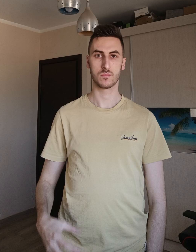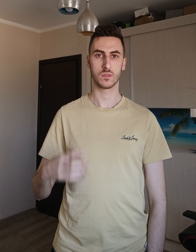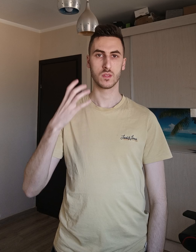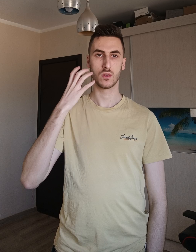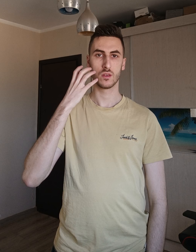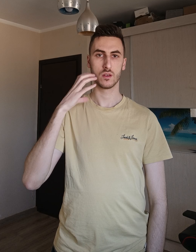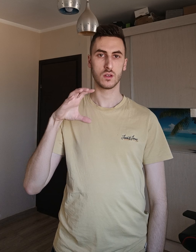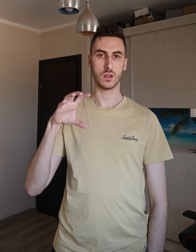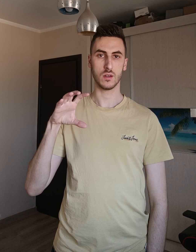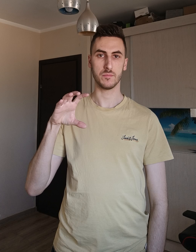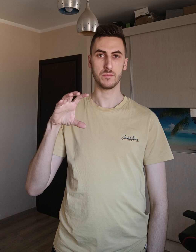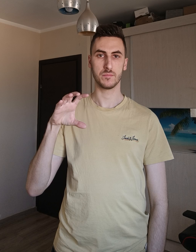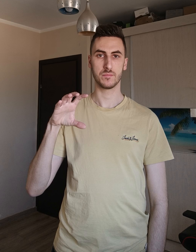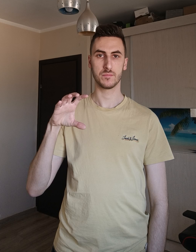חם